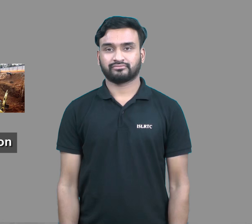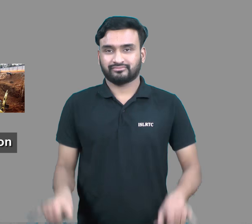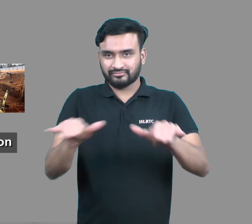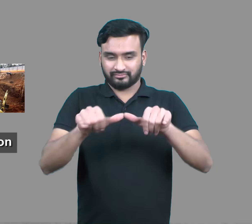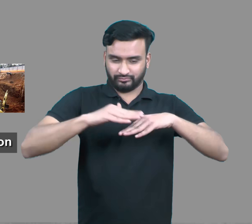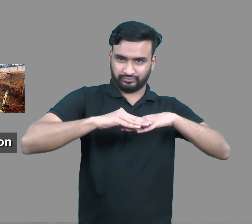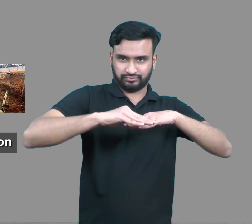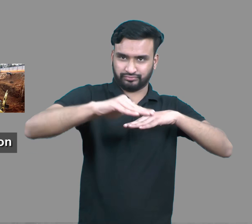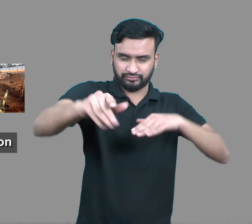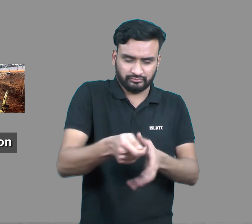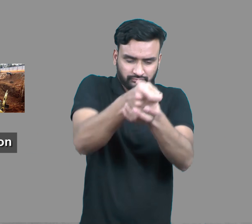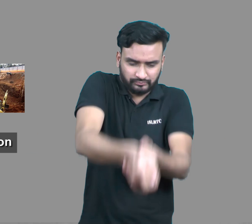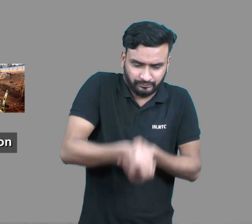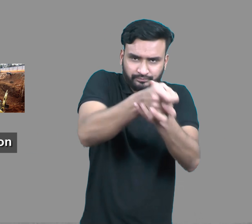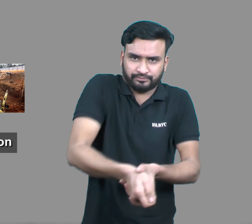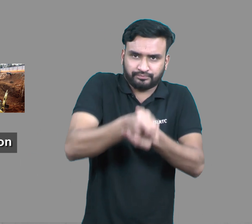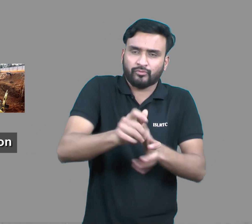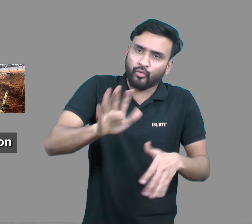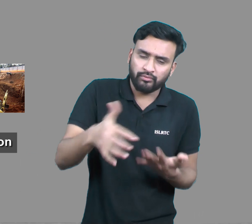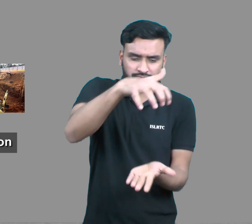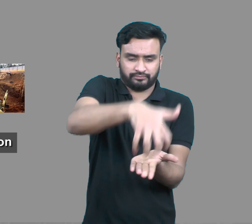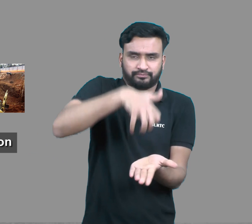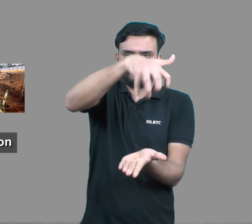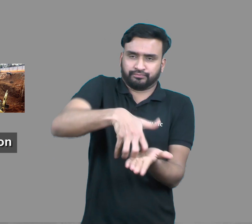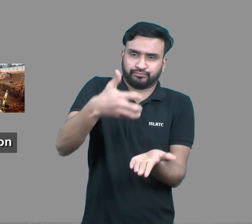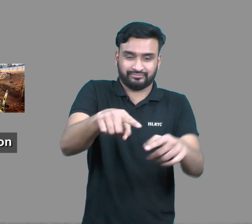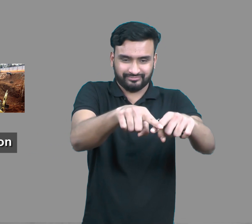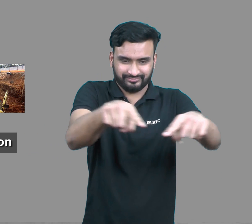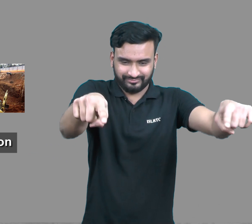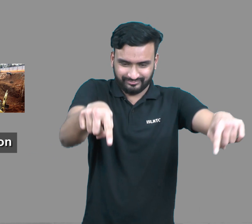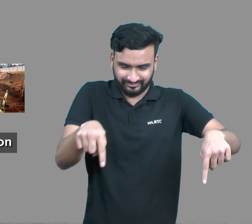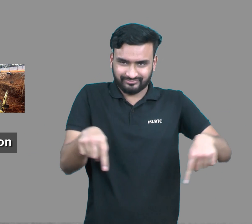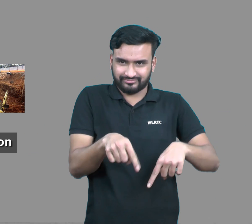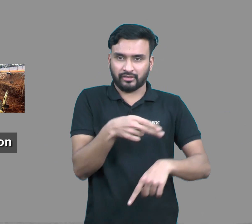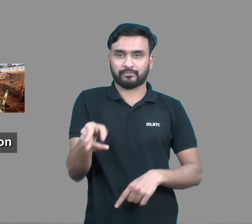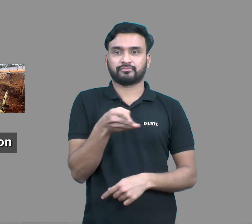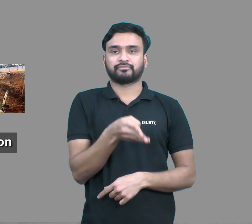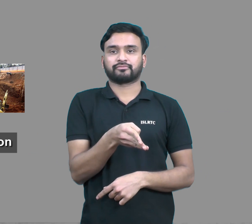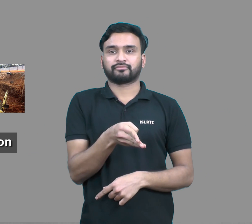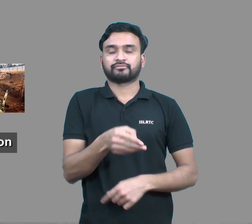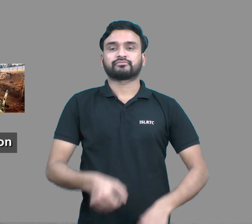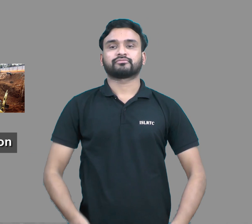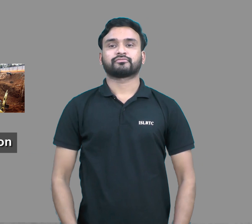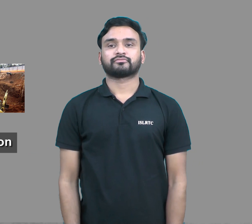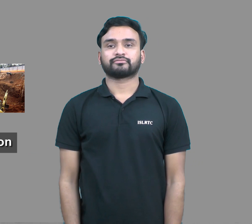Excavation